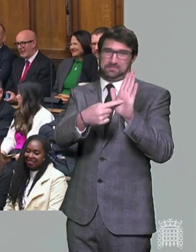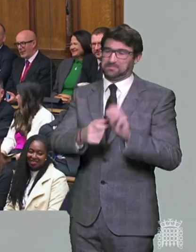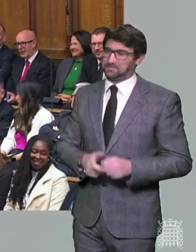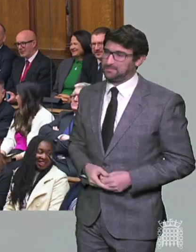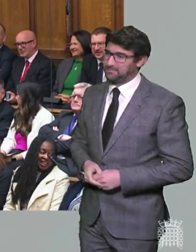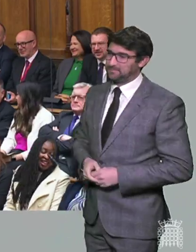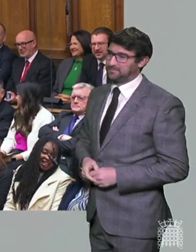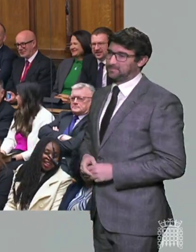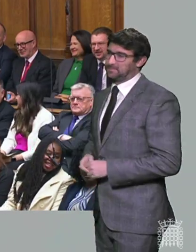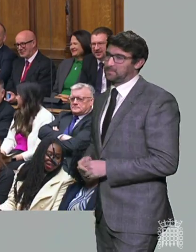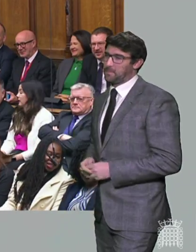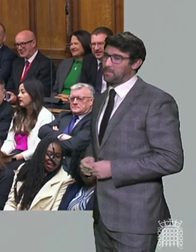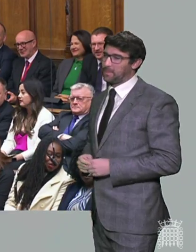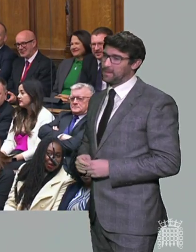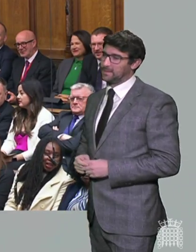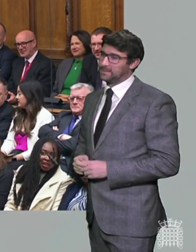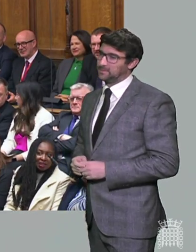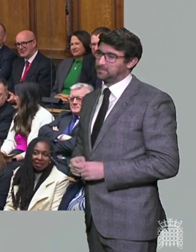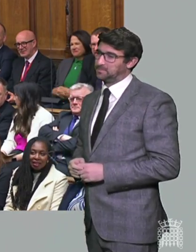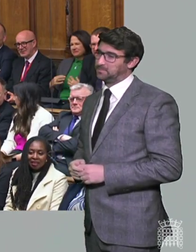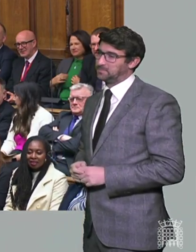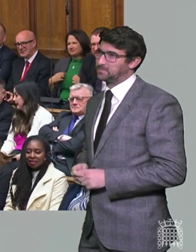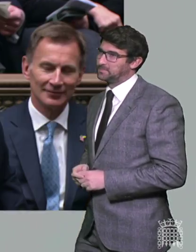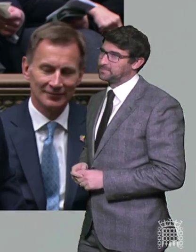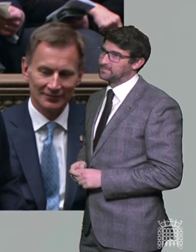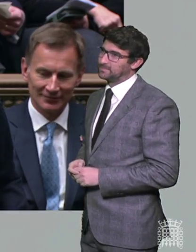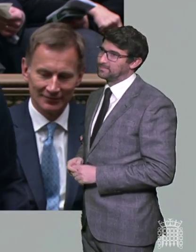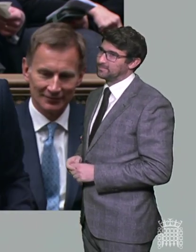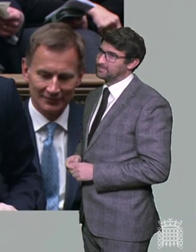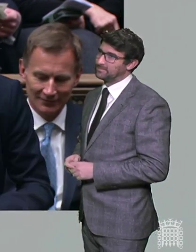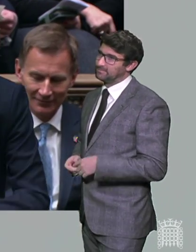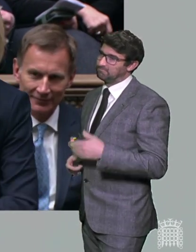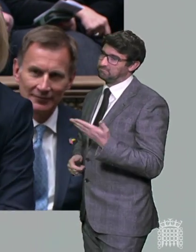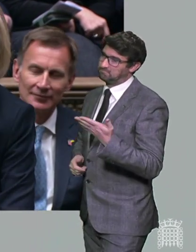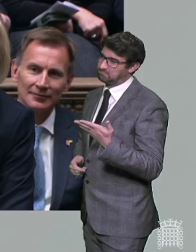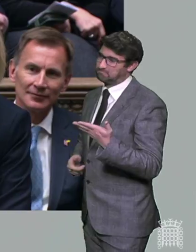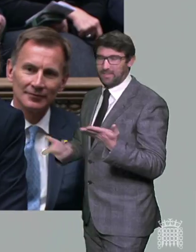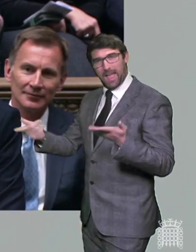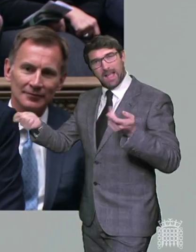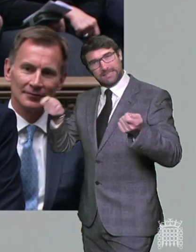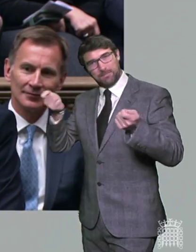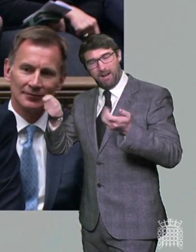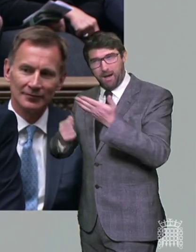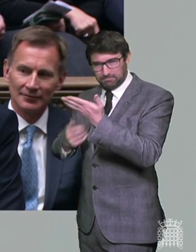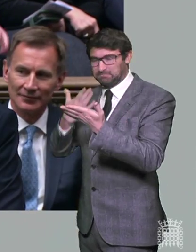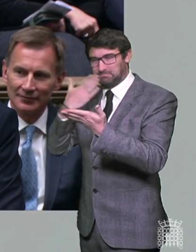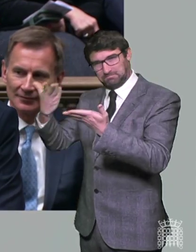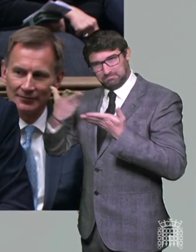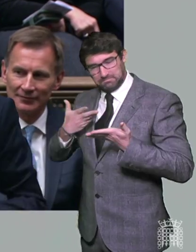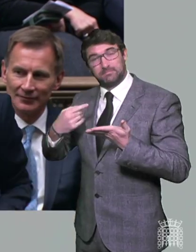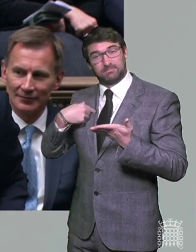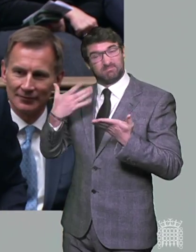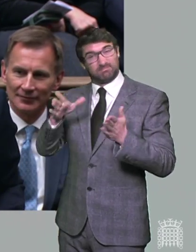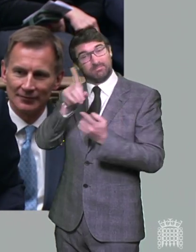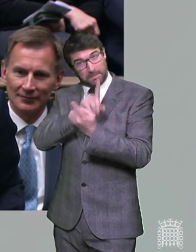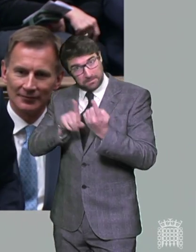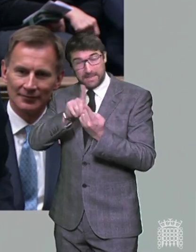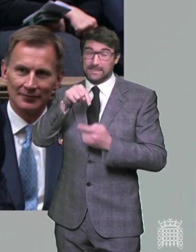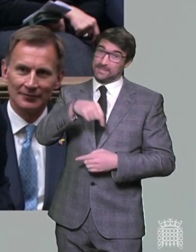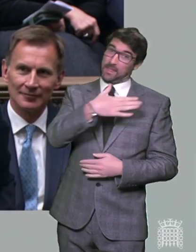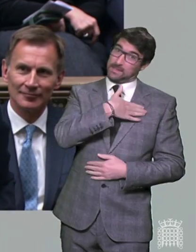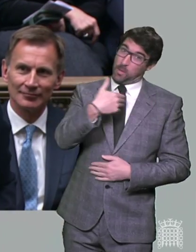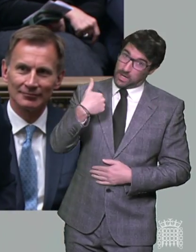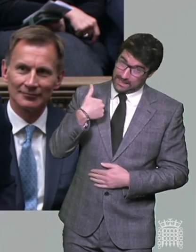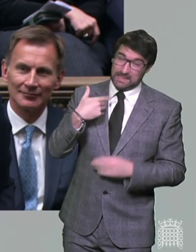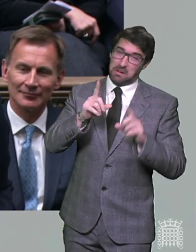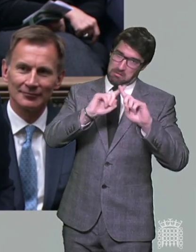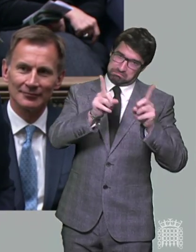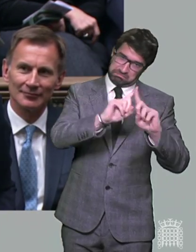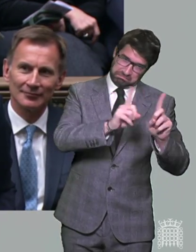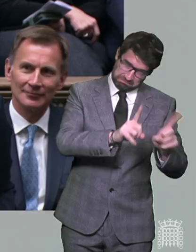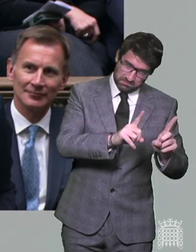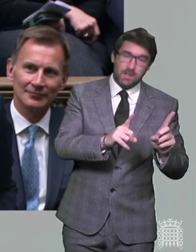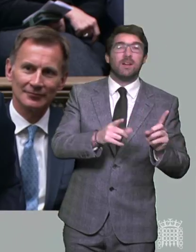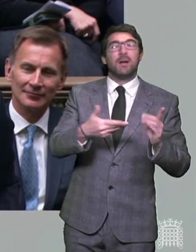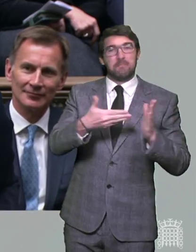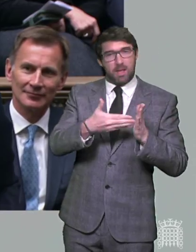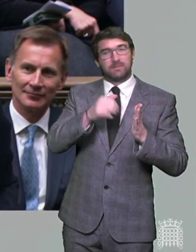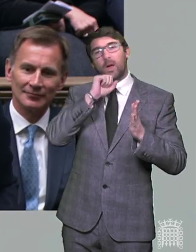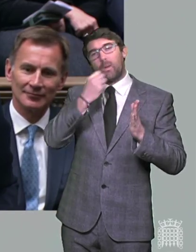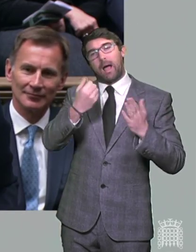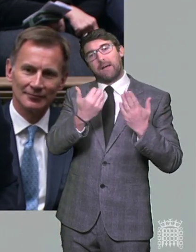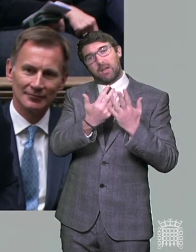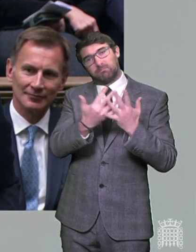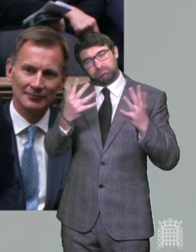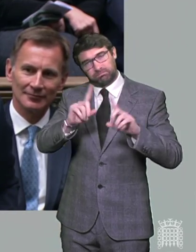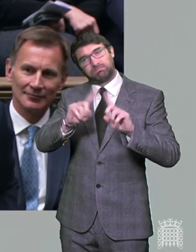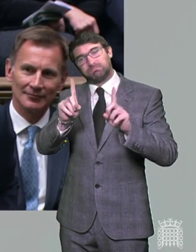This morning I had meetings with ministerial colleagues and others.